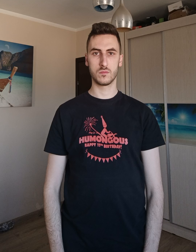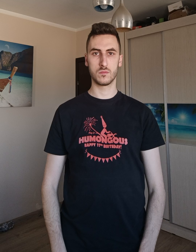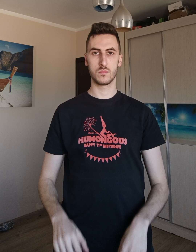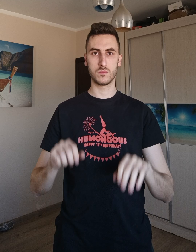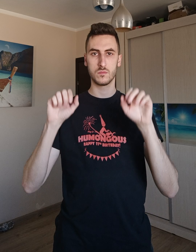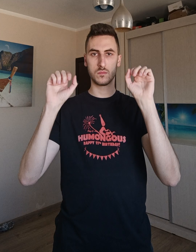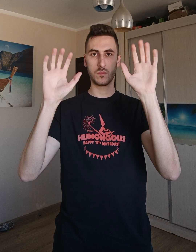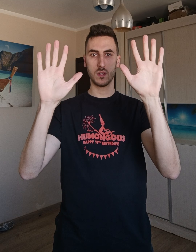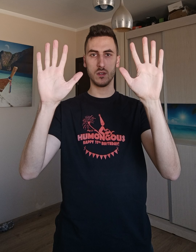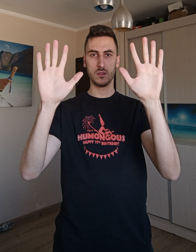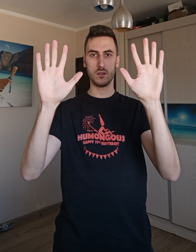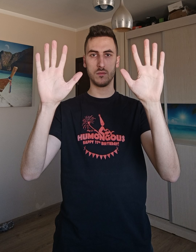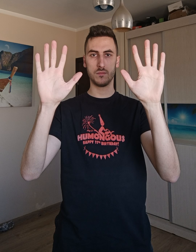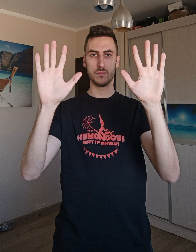עשר